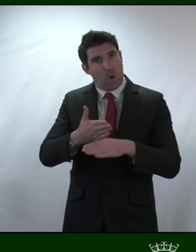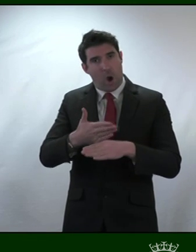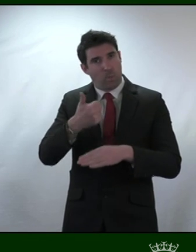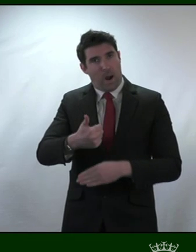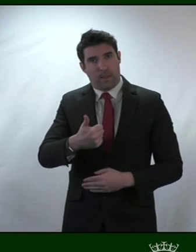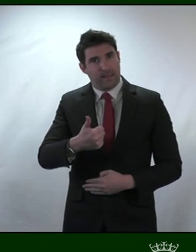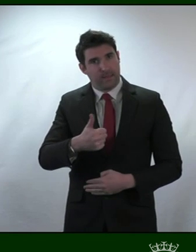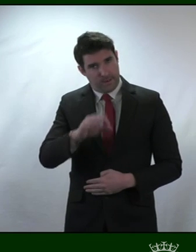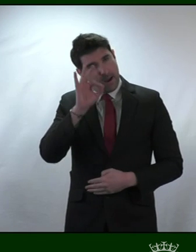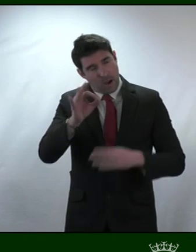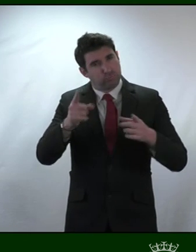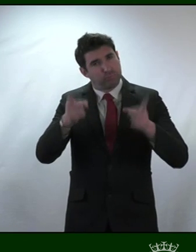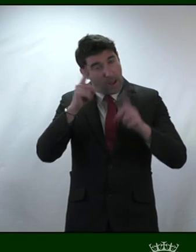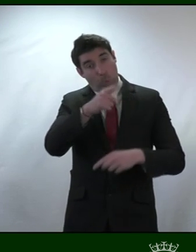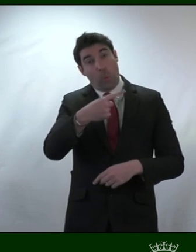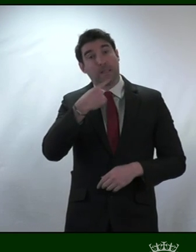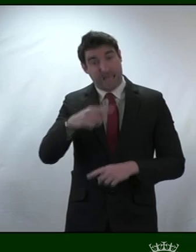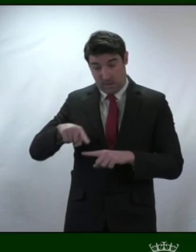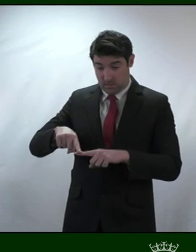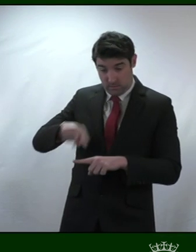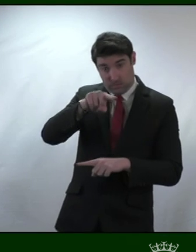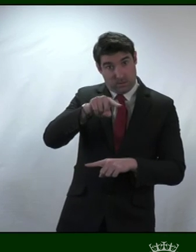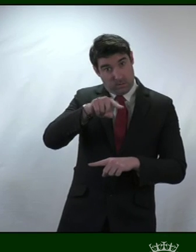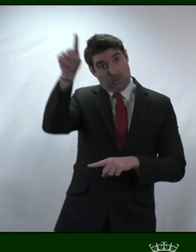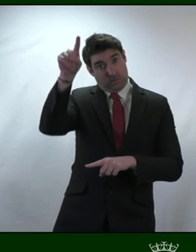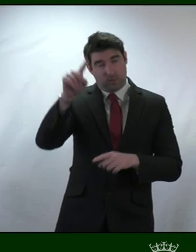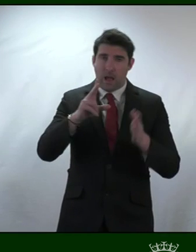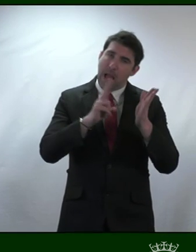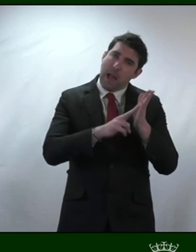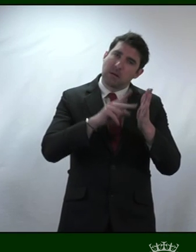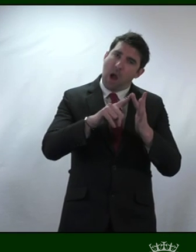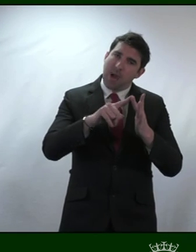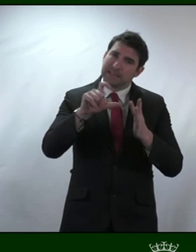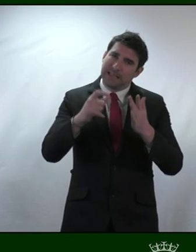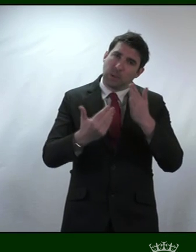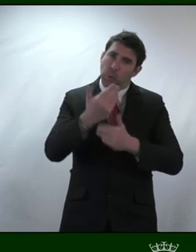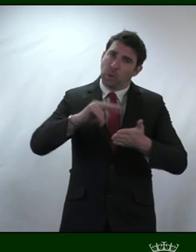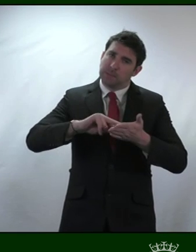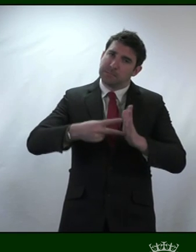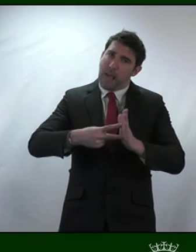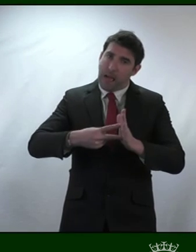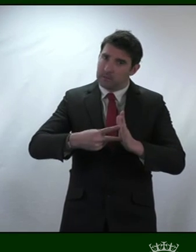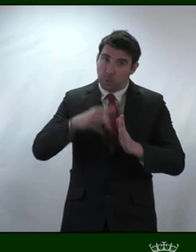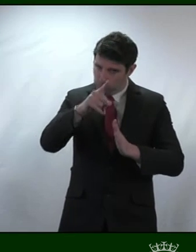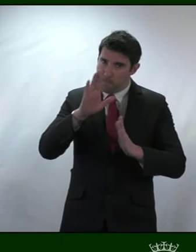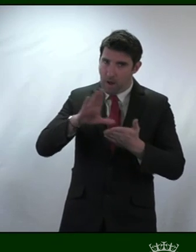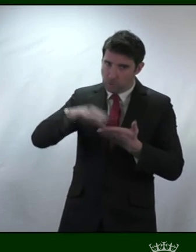Will the Prime Minister reaffirm his previous commitment and reject the NIC’s plan, or is this yet another broken promise to our community?